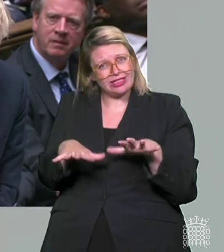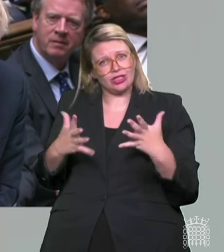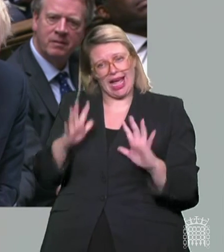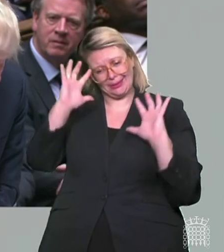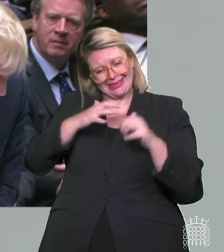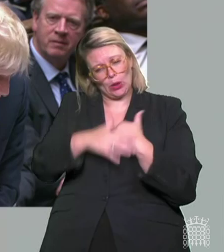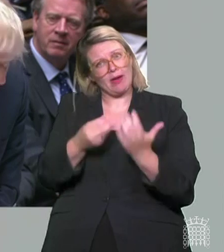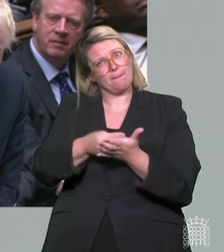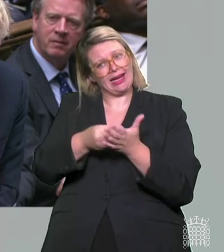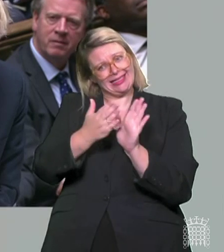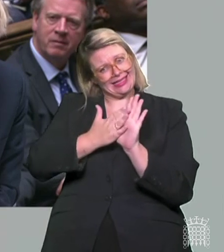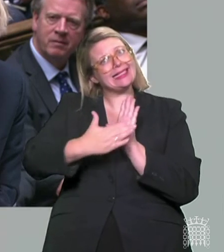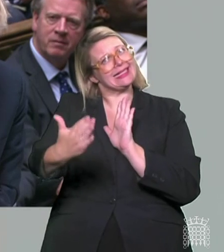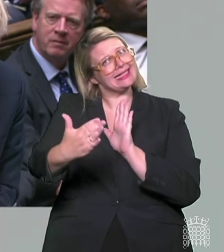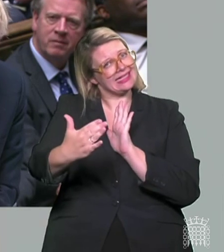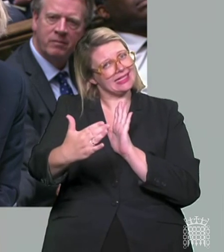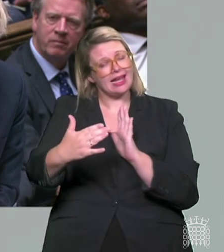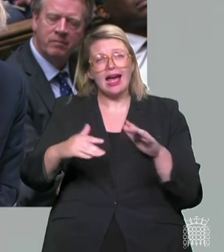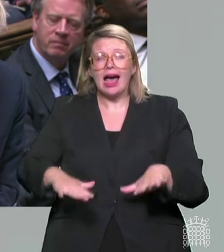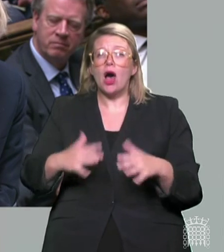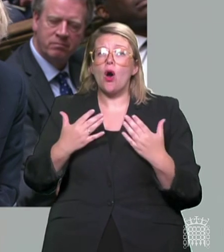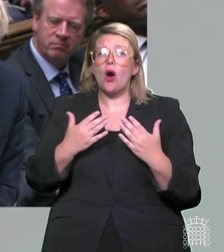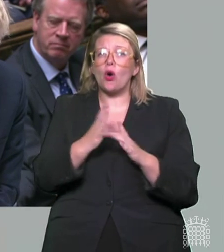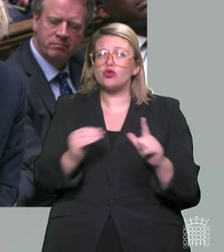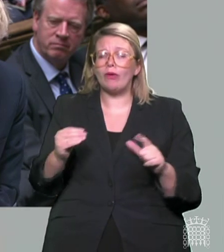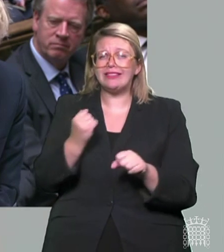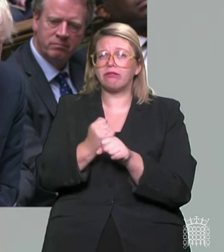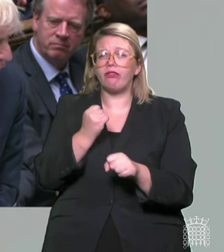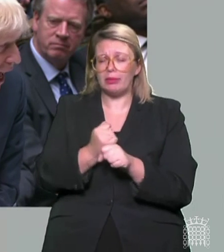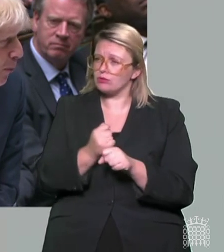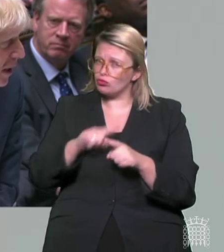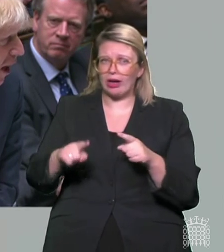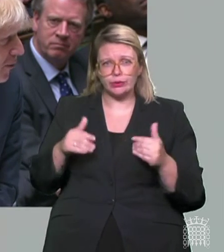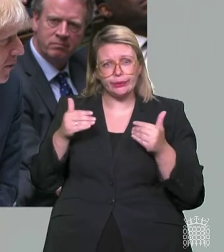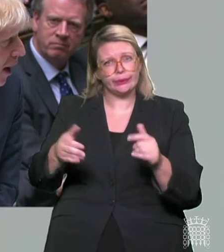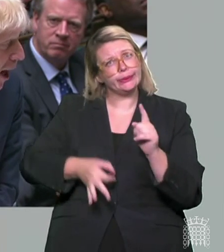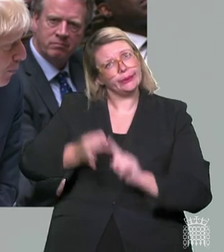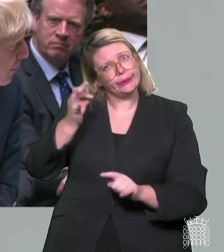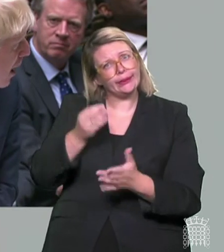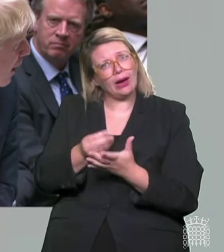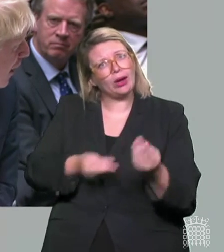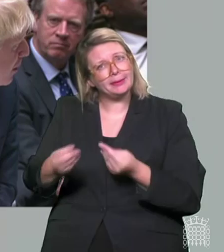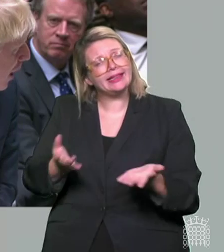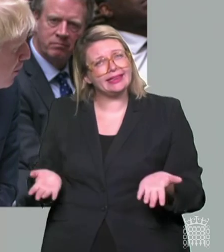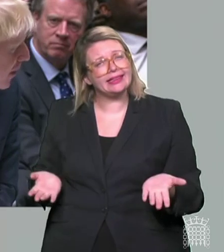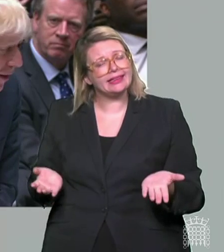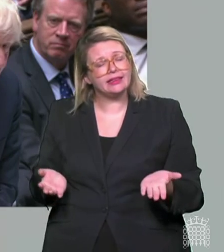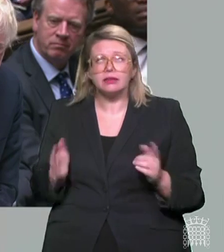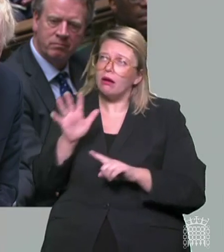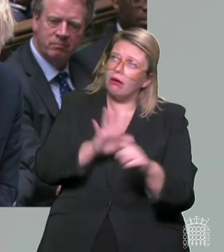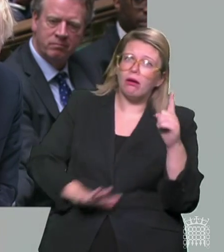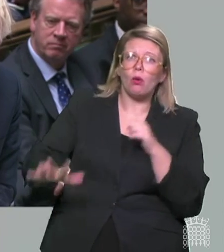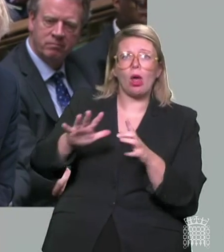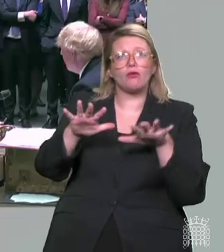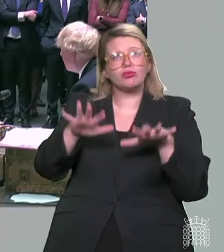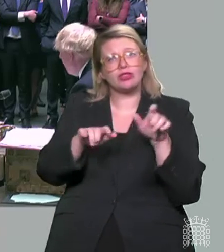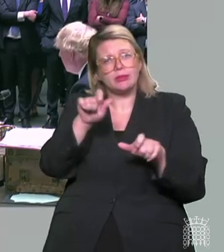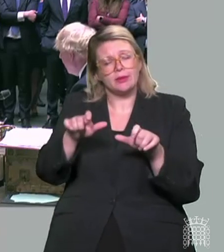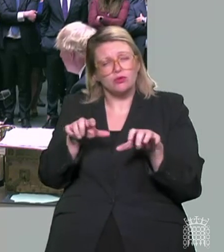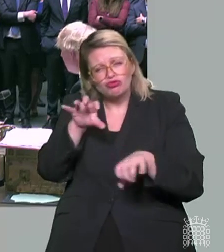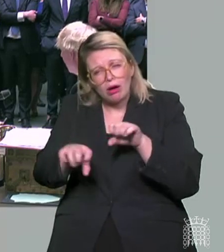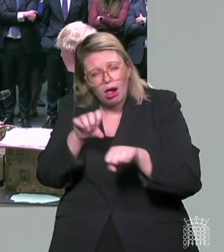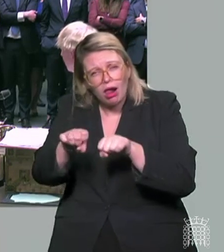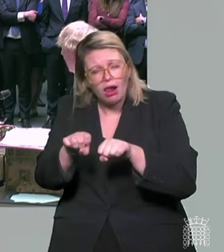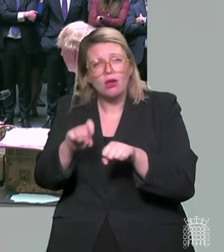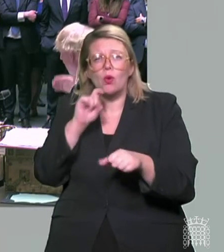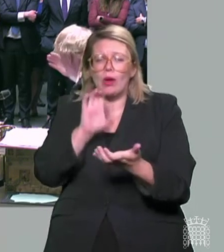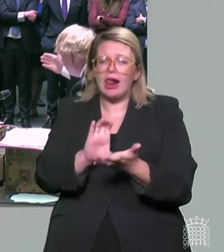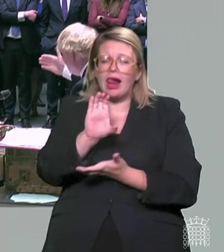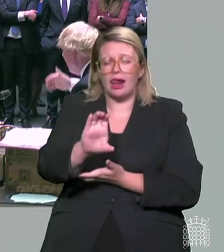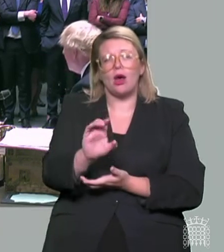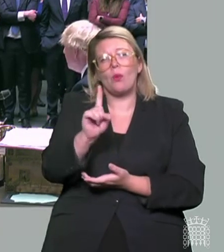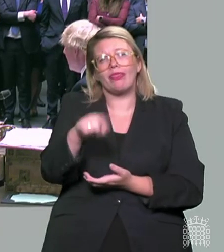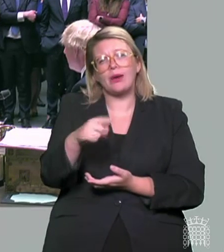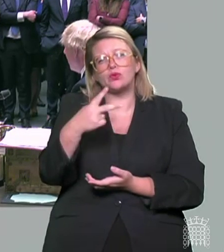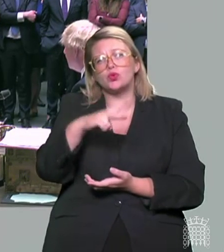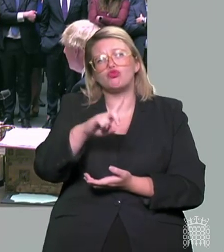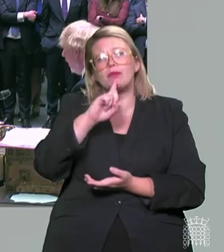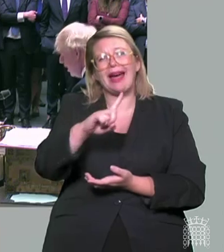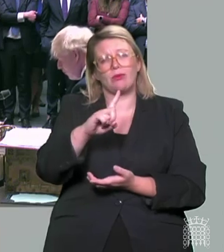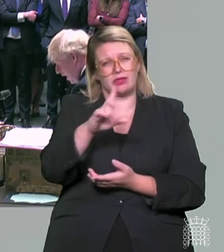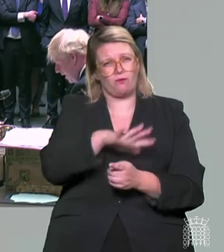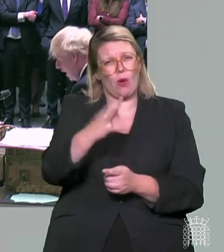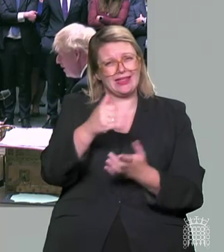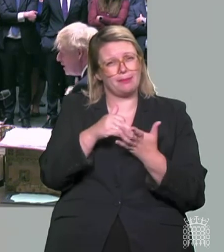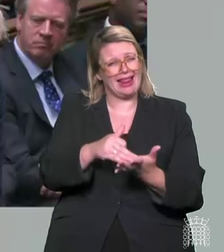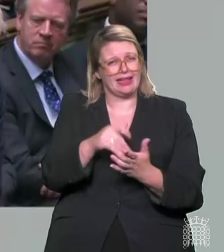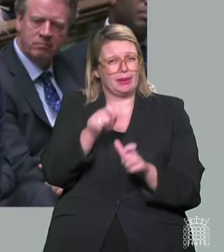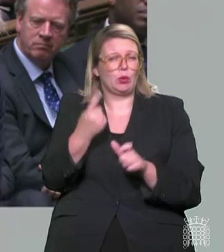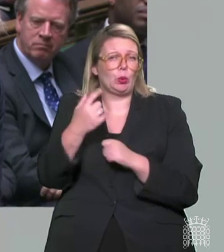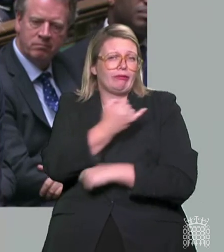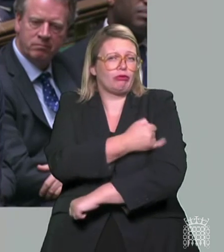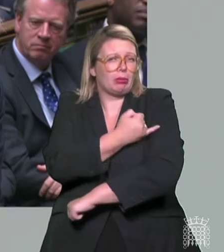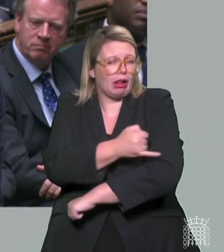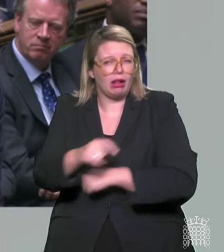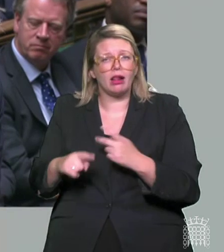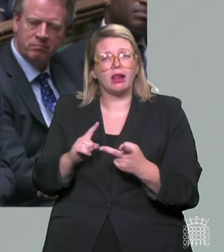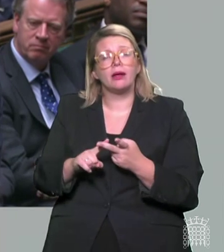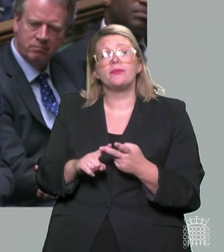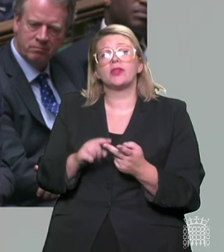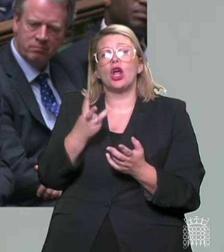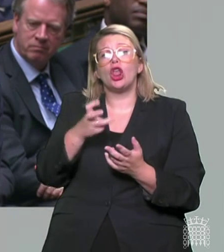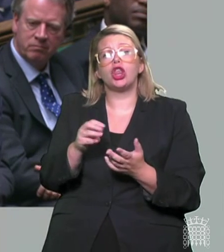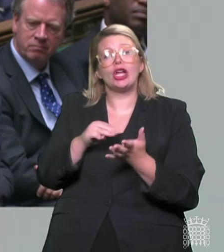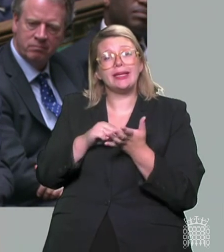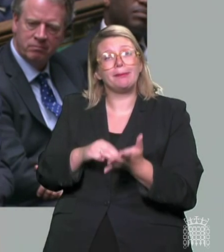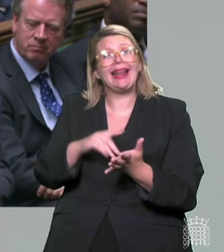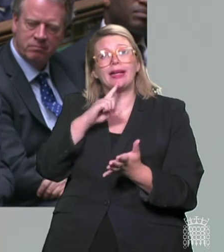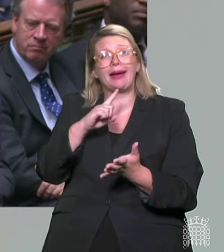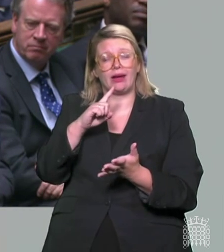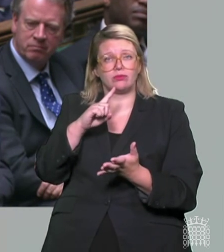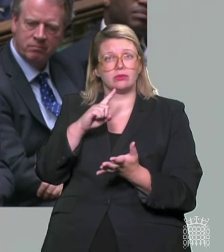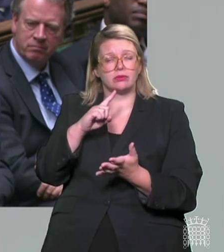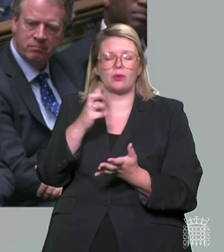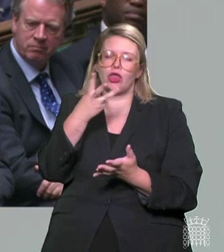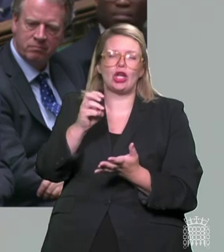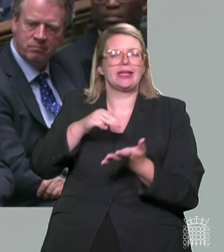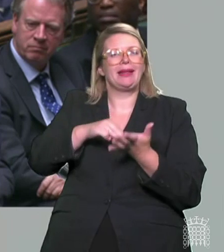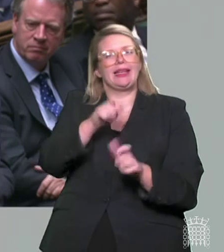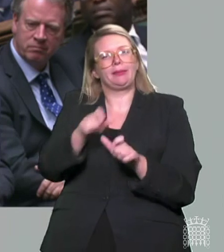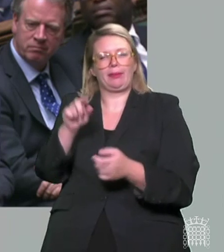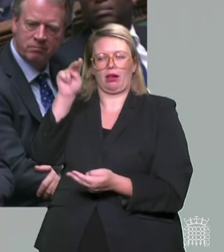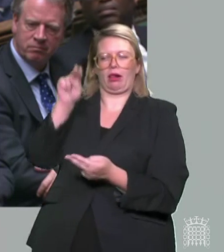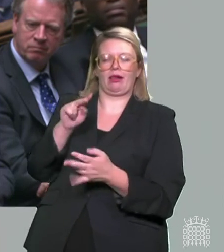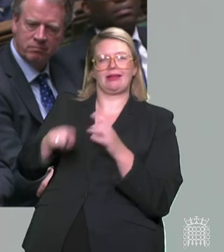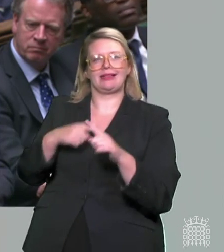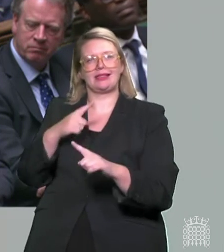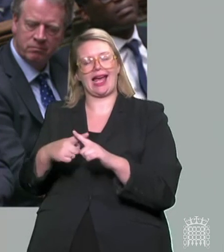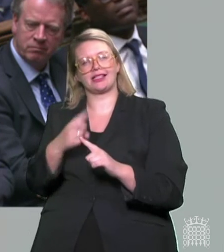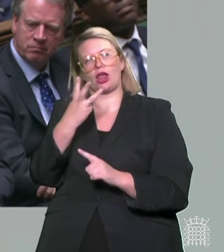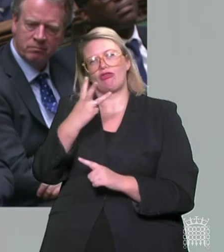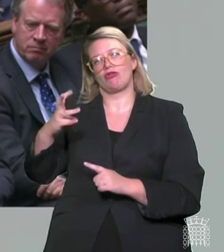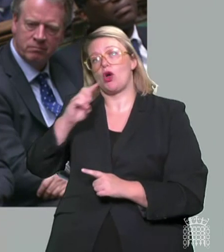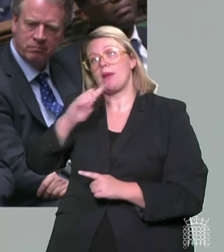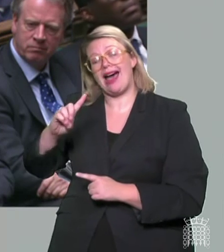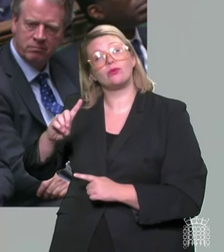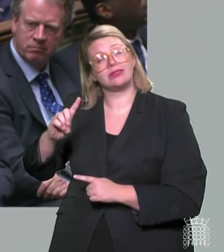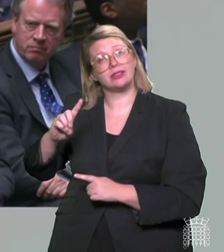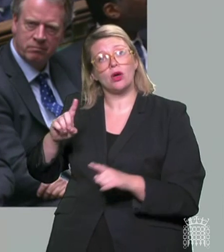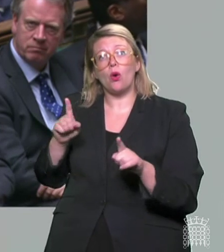That is where this Government are introducing, I think, the most important decisions—helping families up and down the country, with £1,200 going into their bank accounts right now; cutting taxes for 30 million people, with a £330 tax cut; and helping half a million people into work, through the Way to Work scheme.